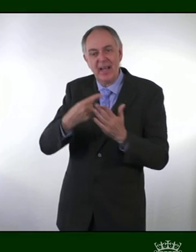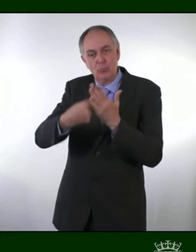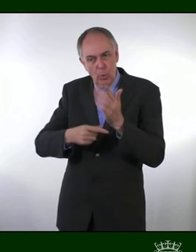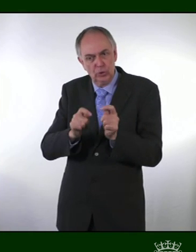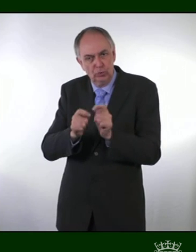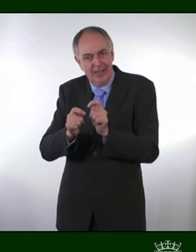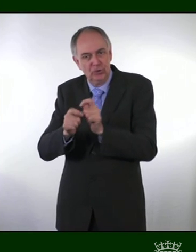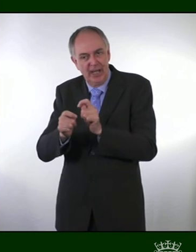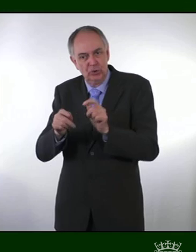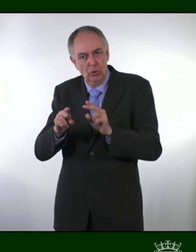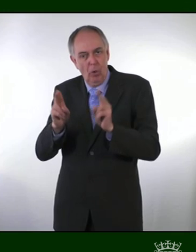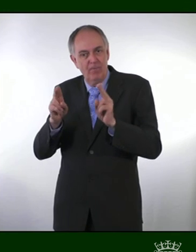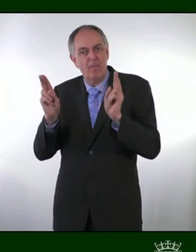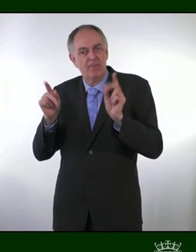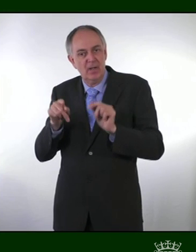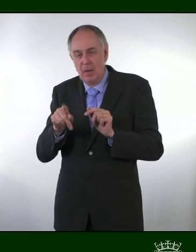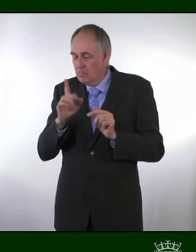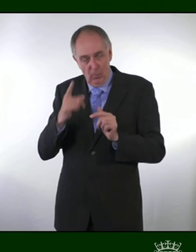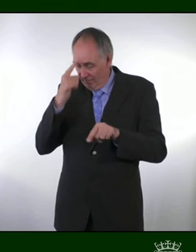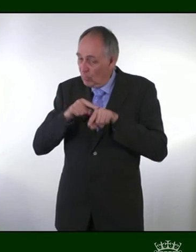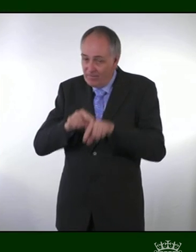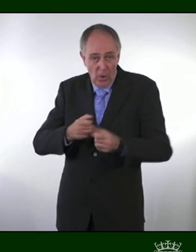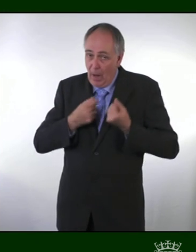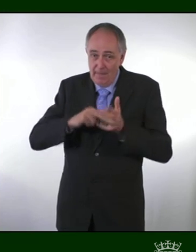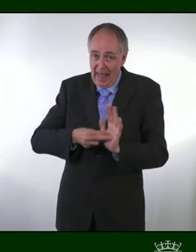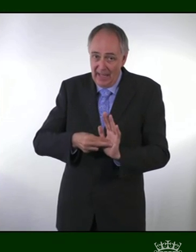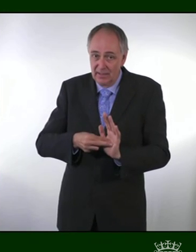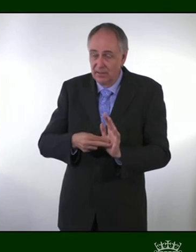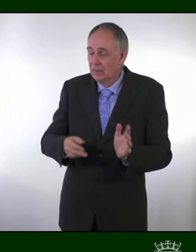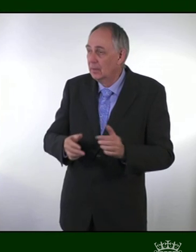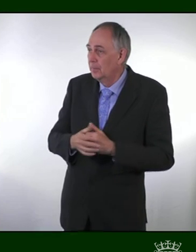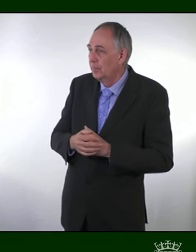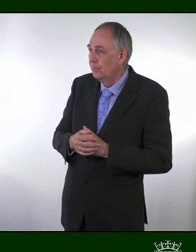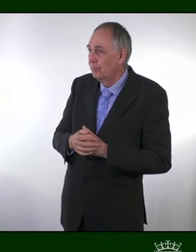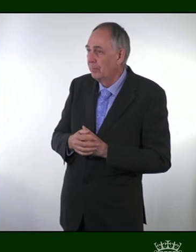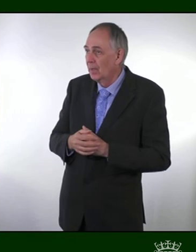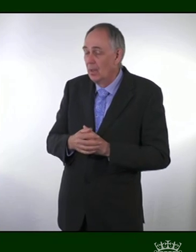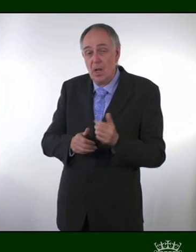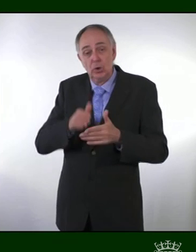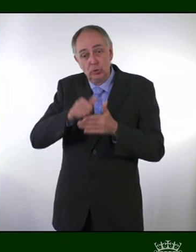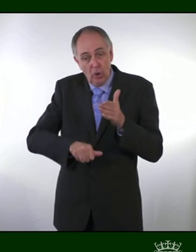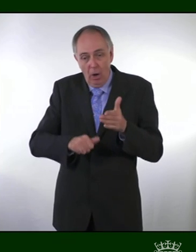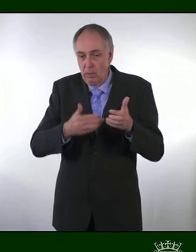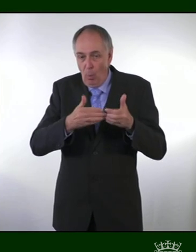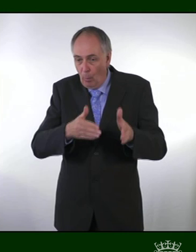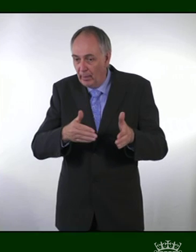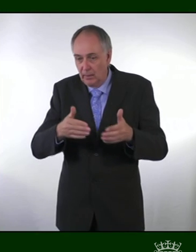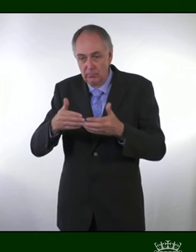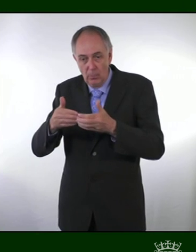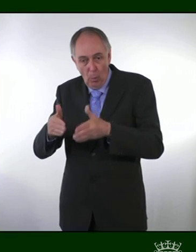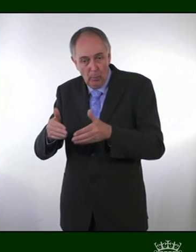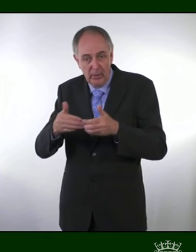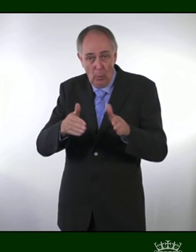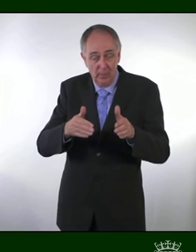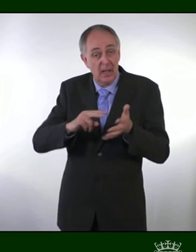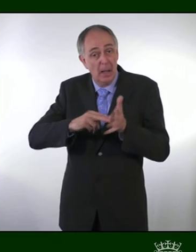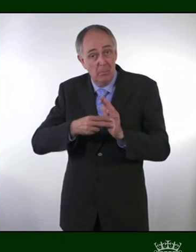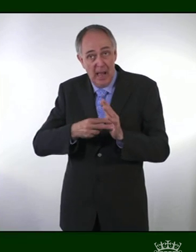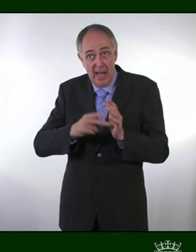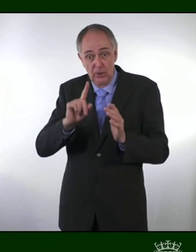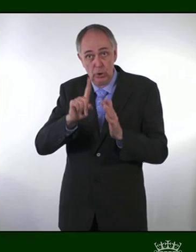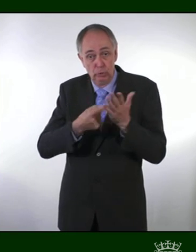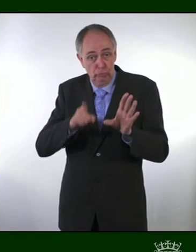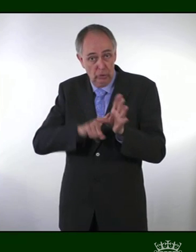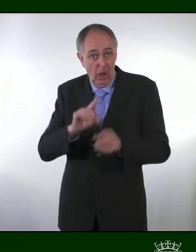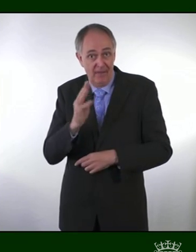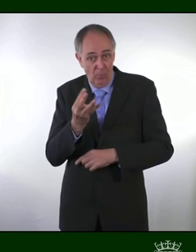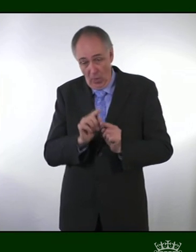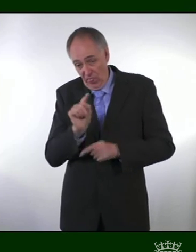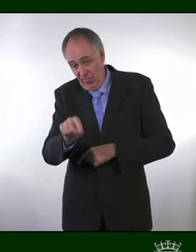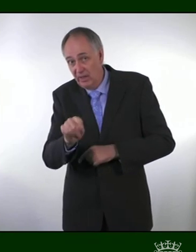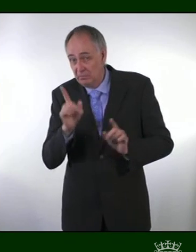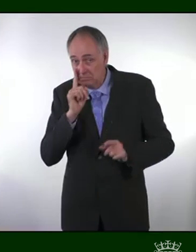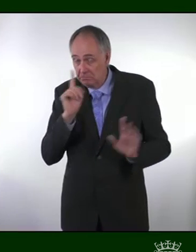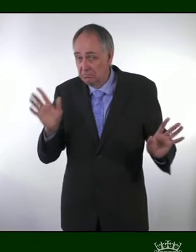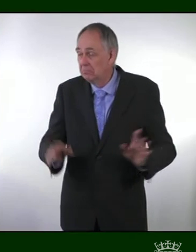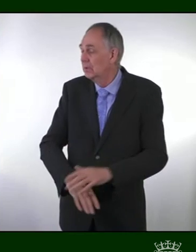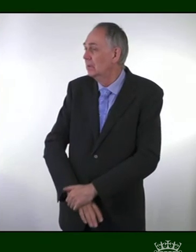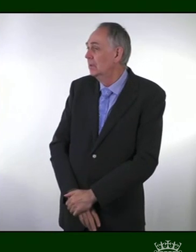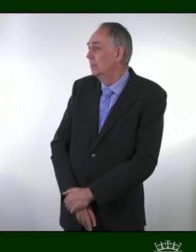We will stick ruthlessly to our plan to continue with the opening of hospitality sectors on 4 July at the earliest and proceed on that basis.